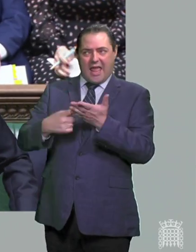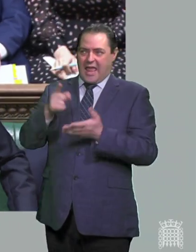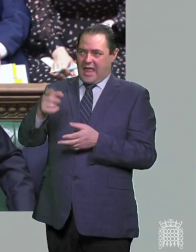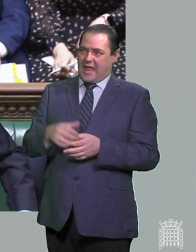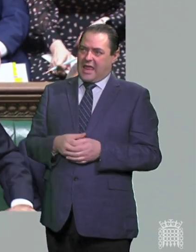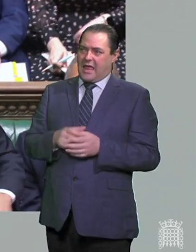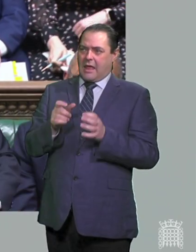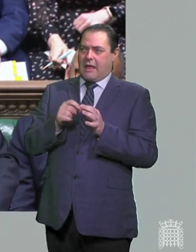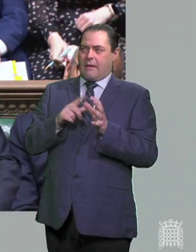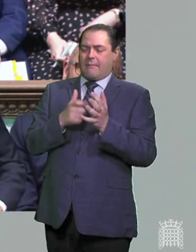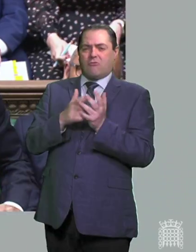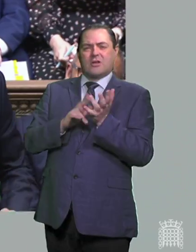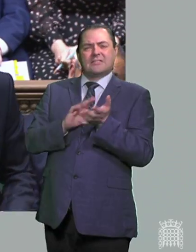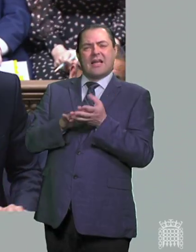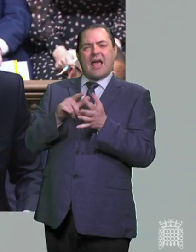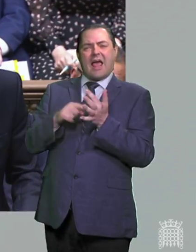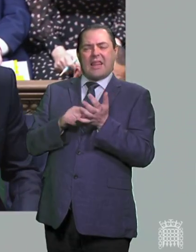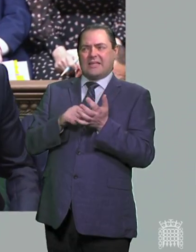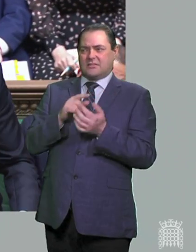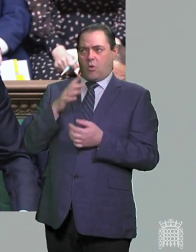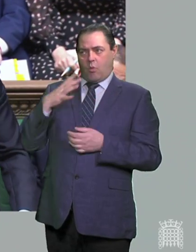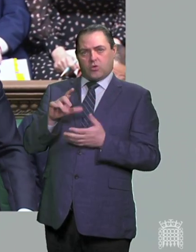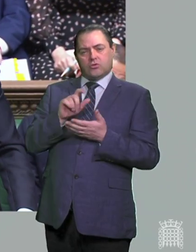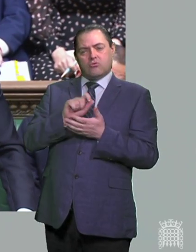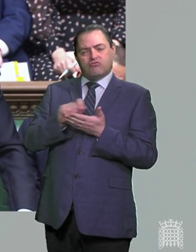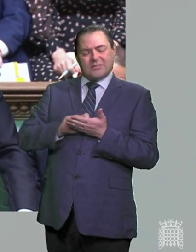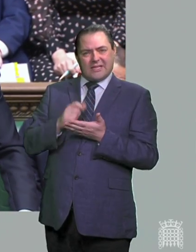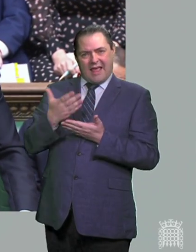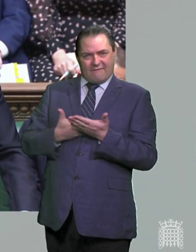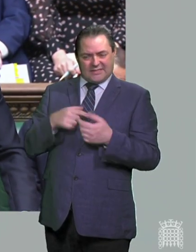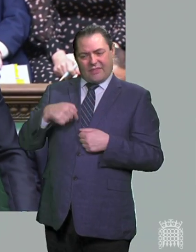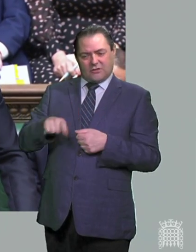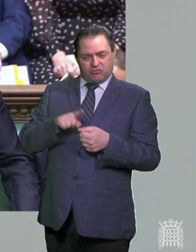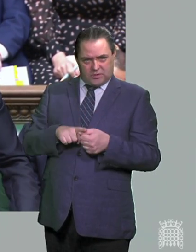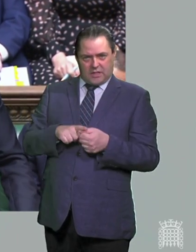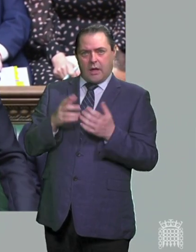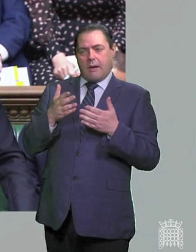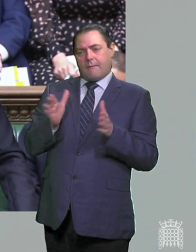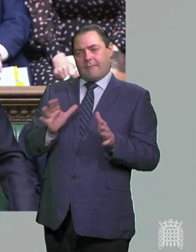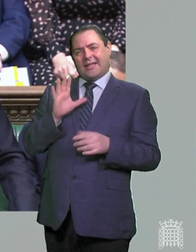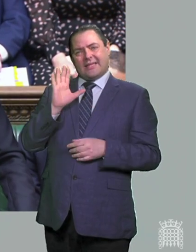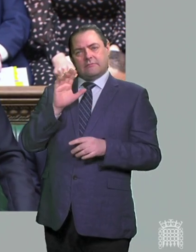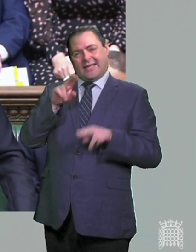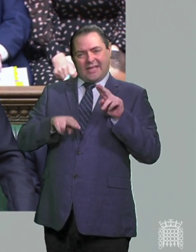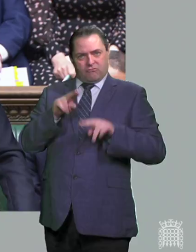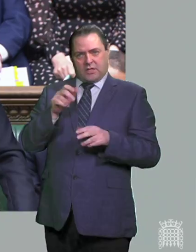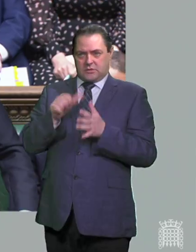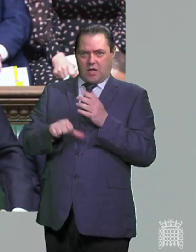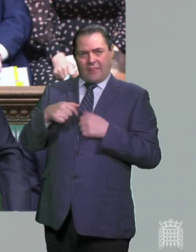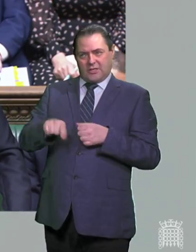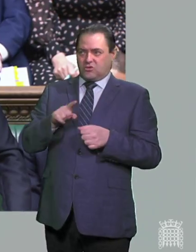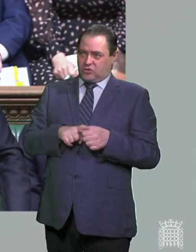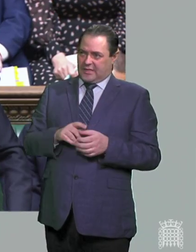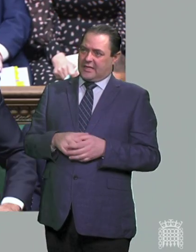As Baroness Hallett has set out, she intends to gather written evidence throughout this year, with public hearings also starting this year.